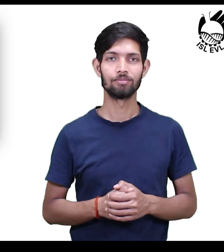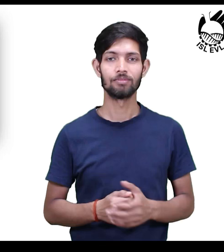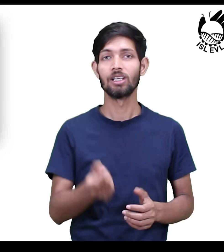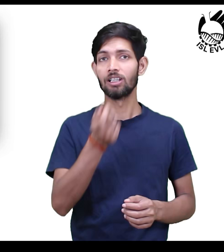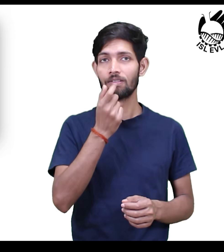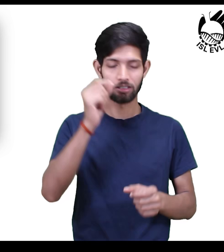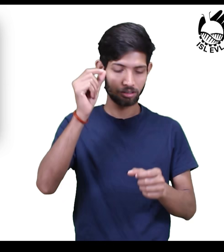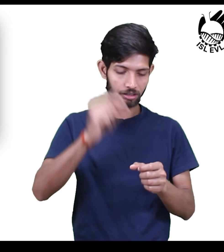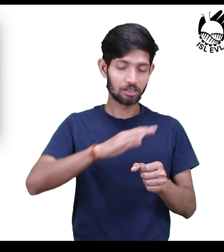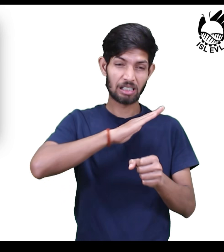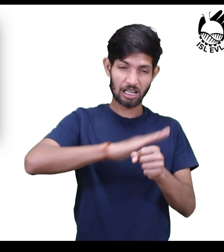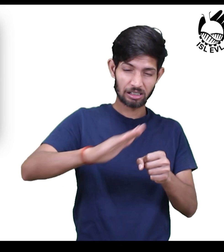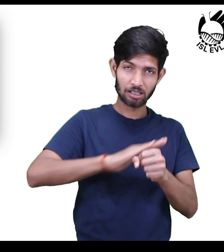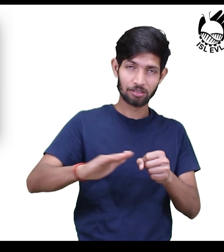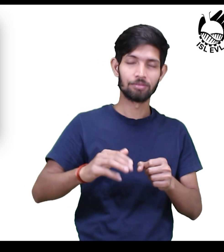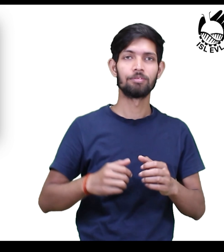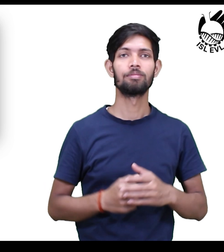Treated Water